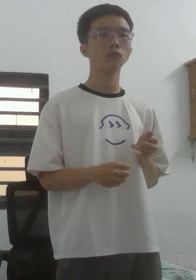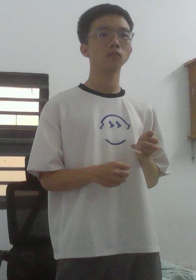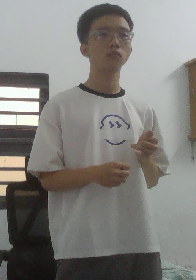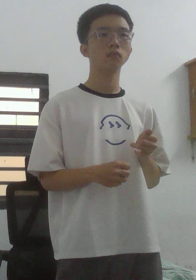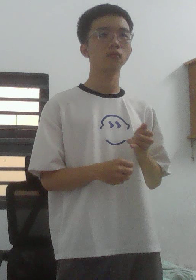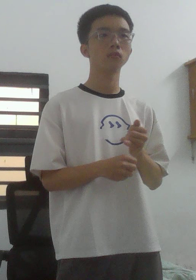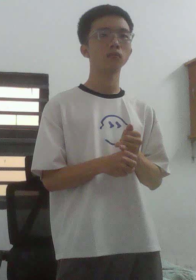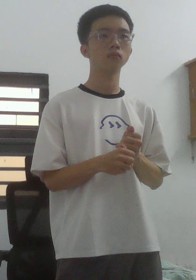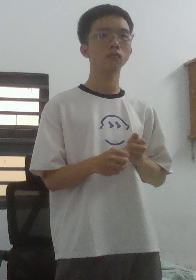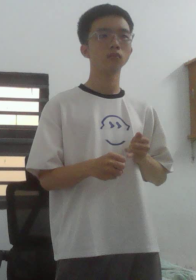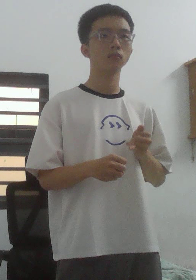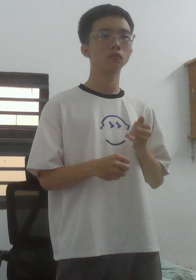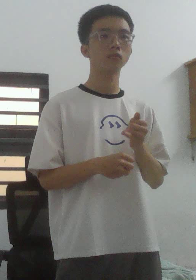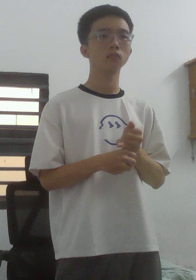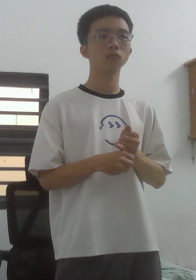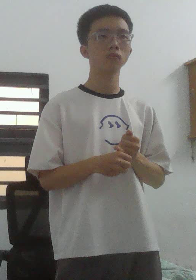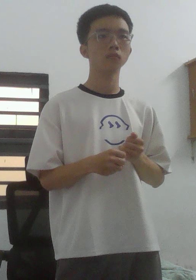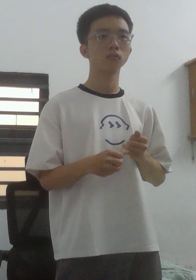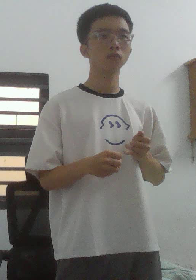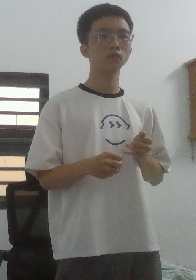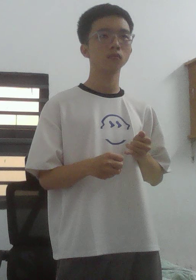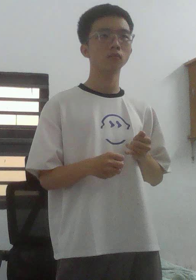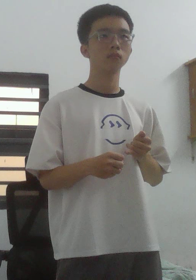cuoi nam